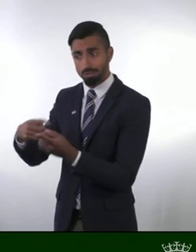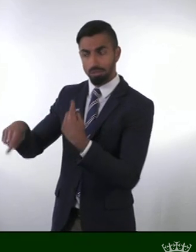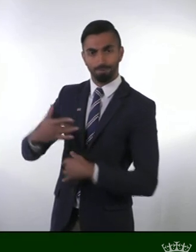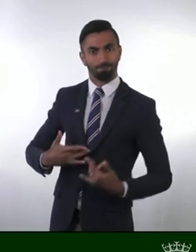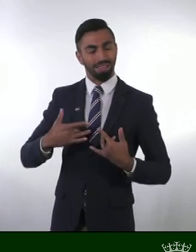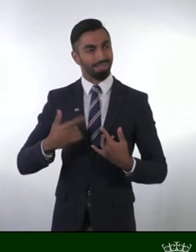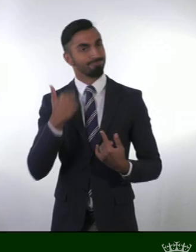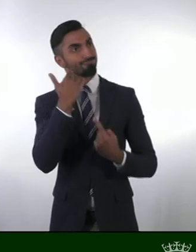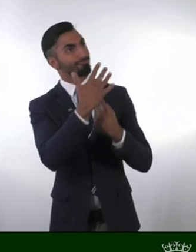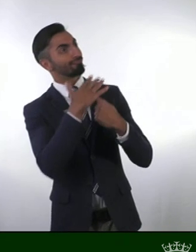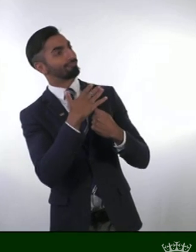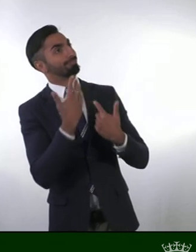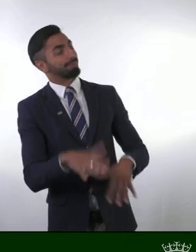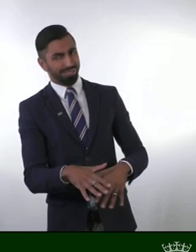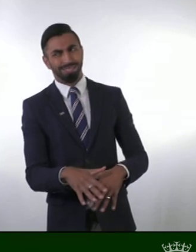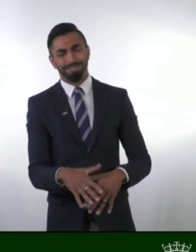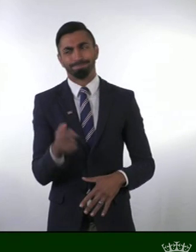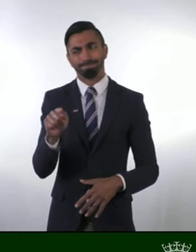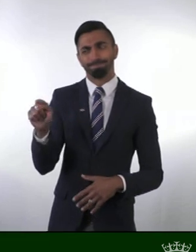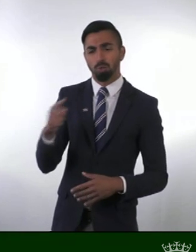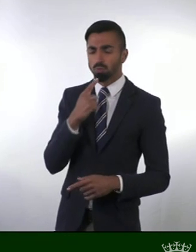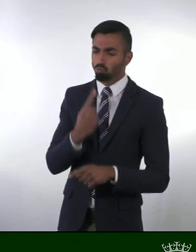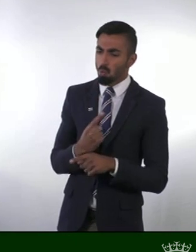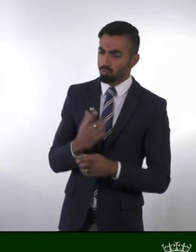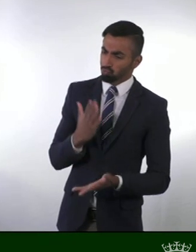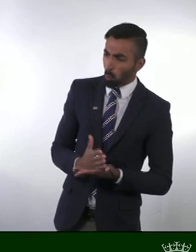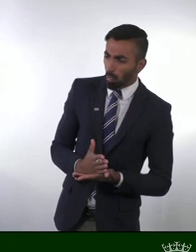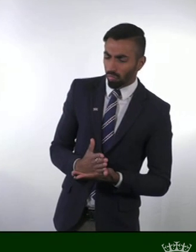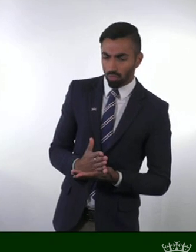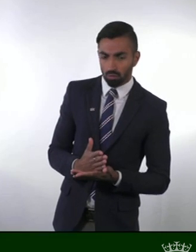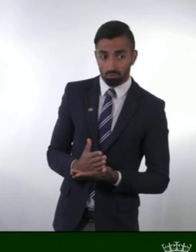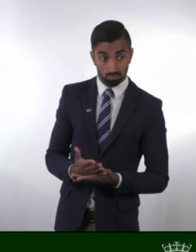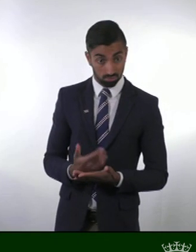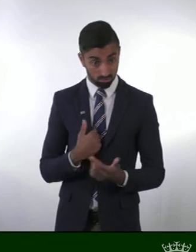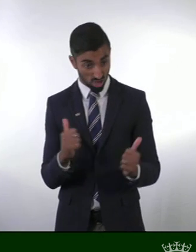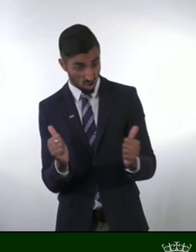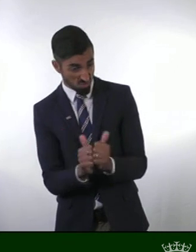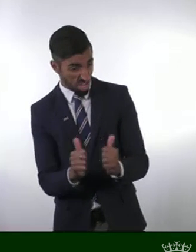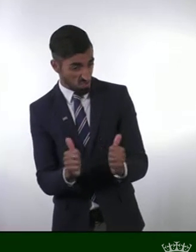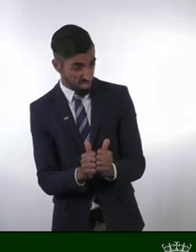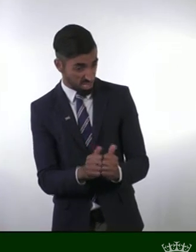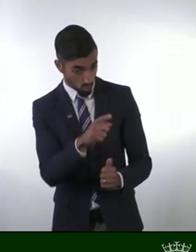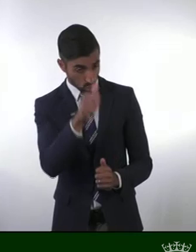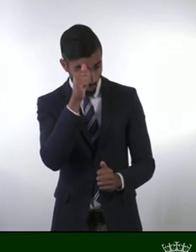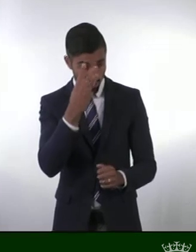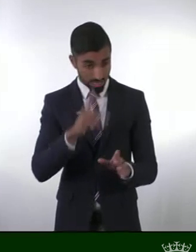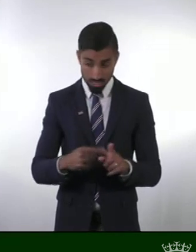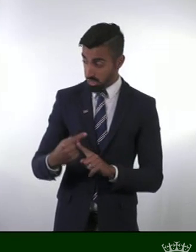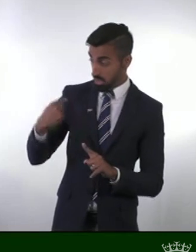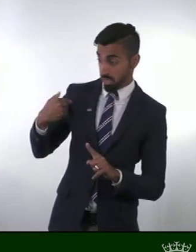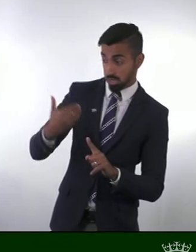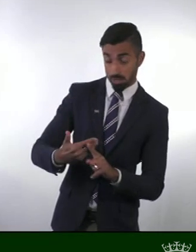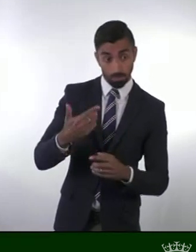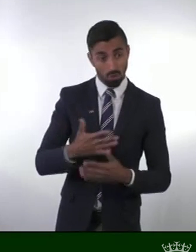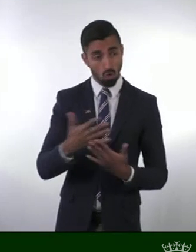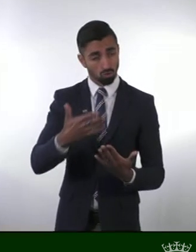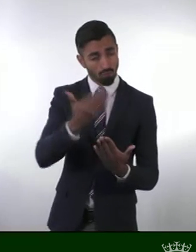There have been at least seven reports on racial inequality in the past three years alone, but precious little action.